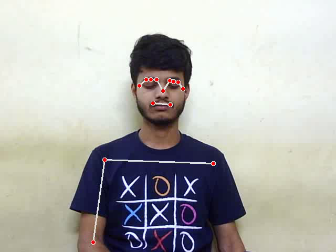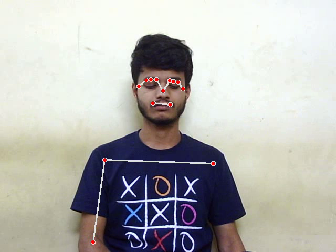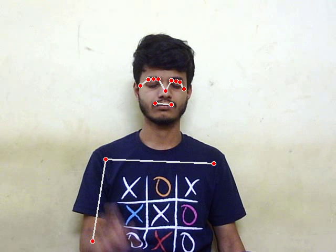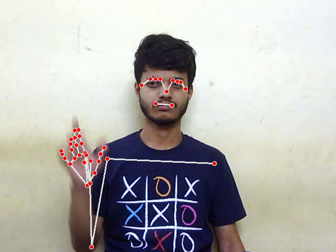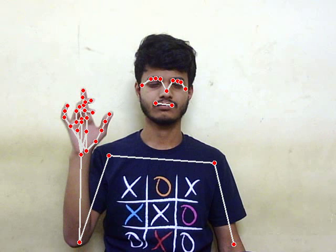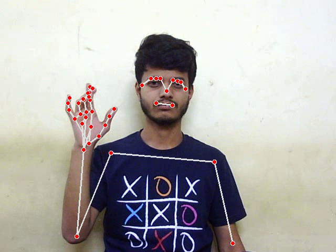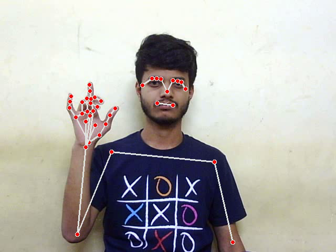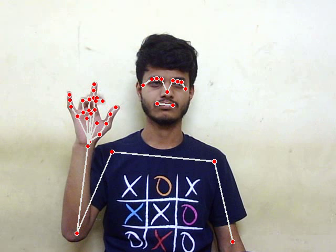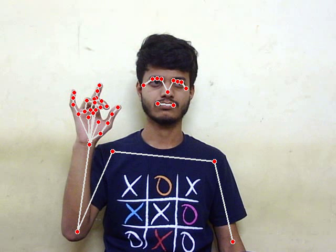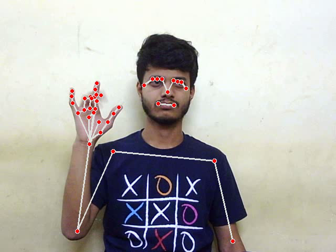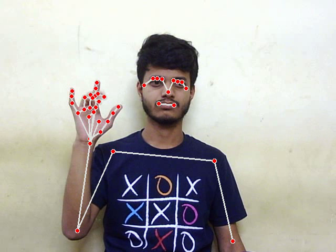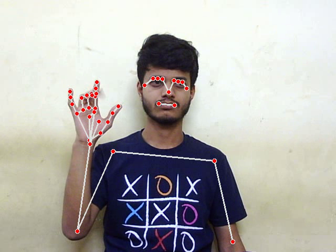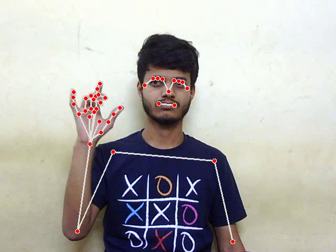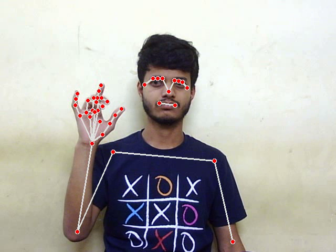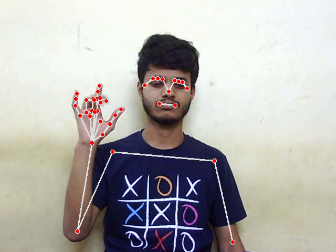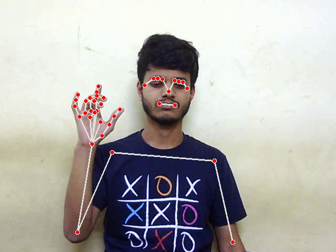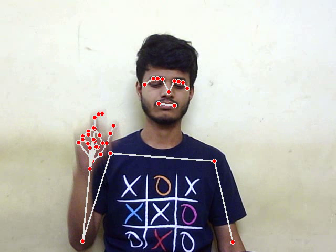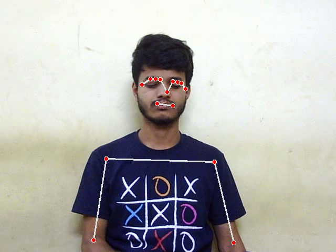why